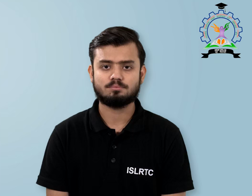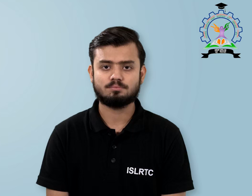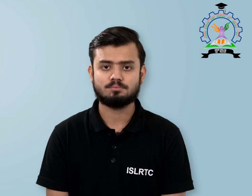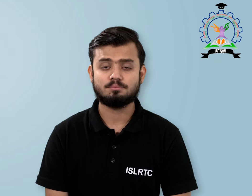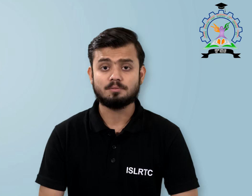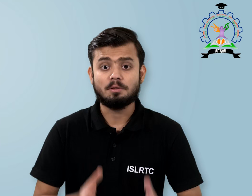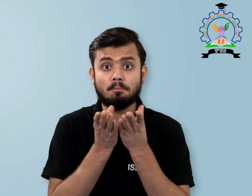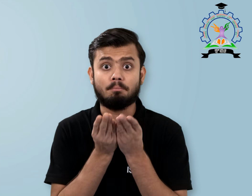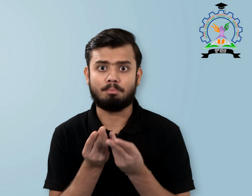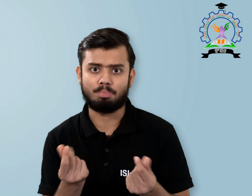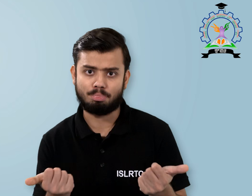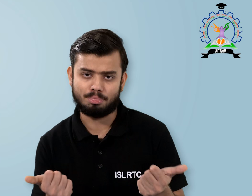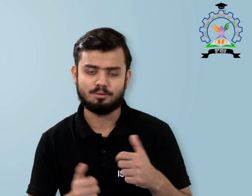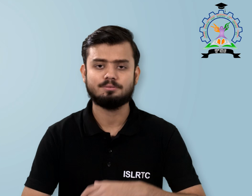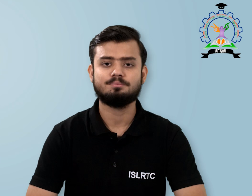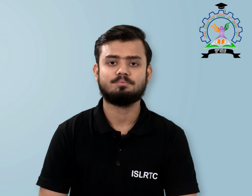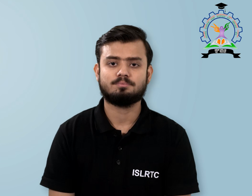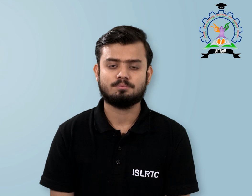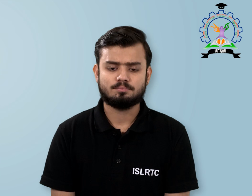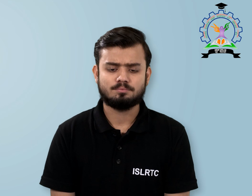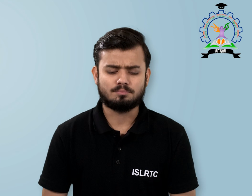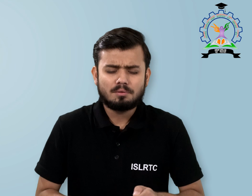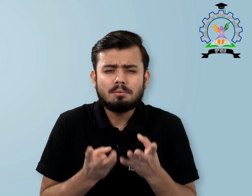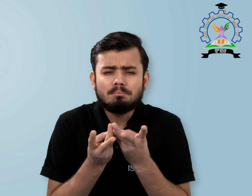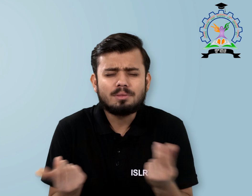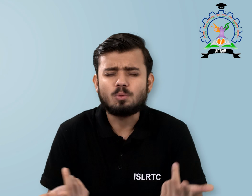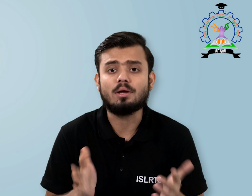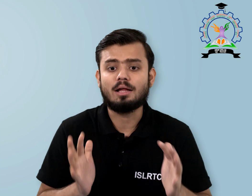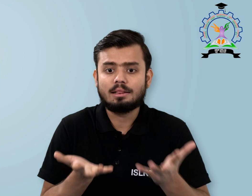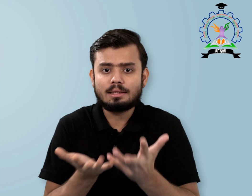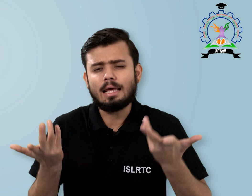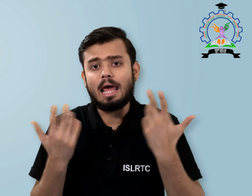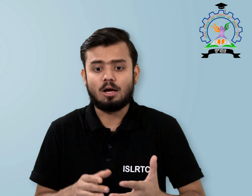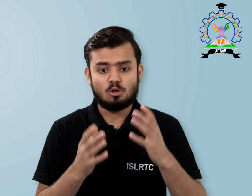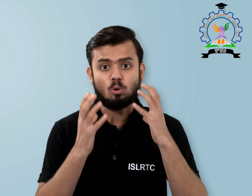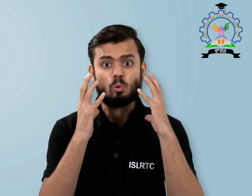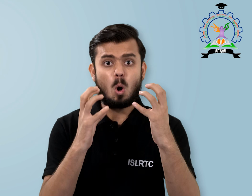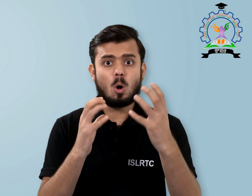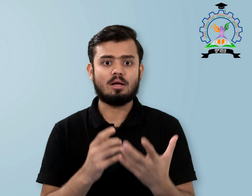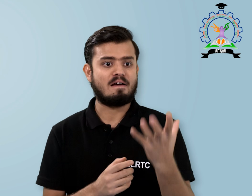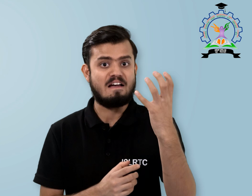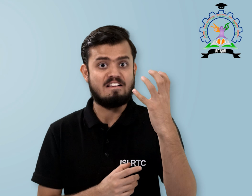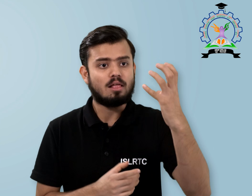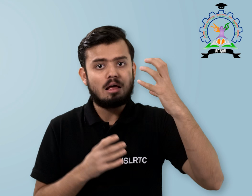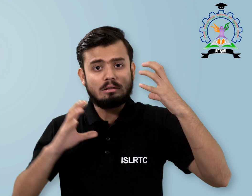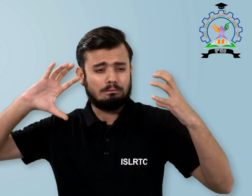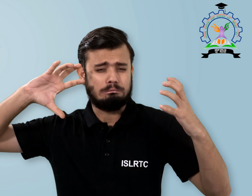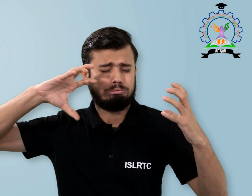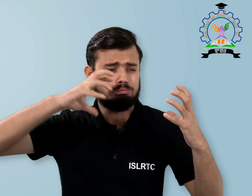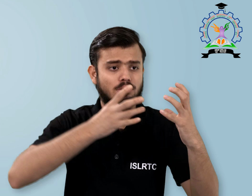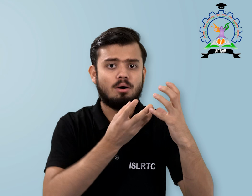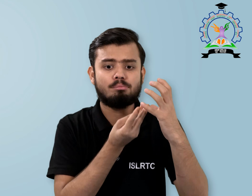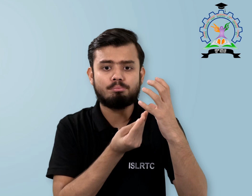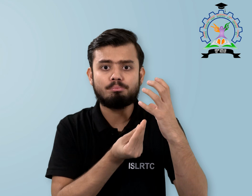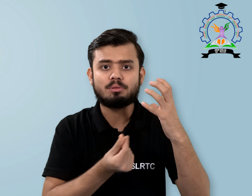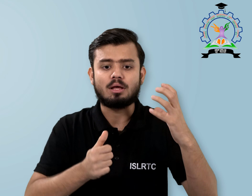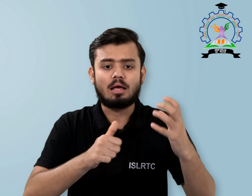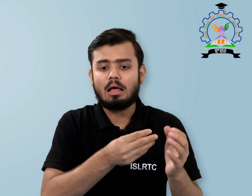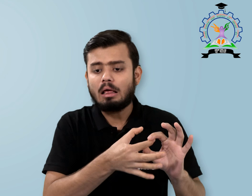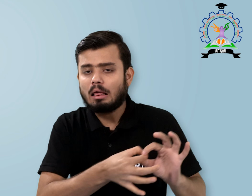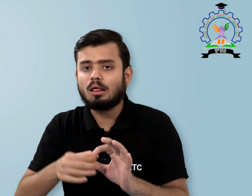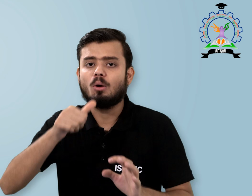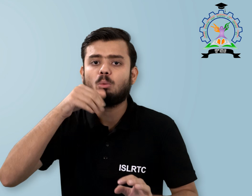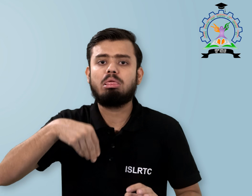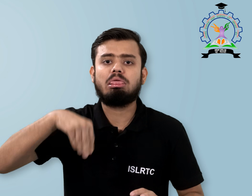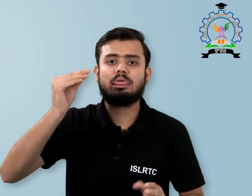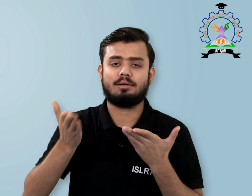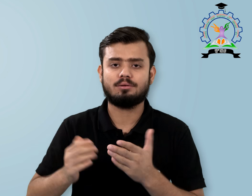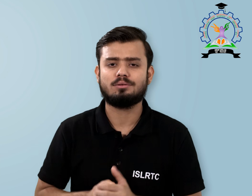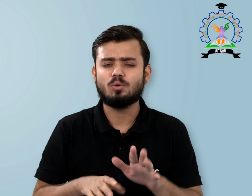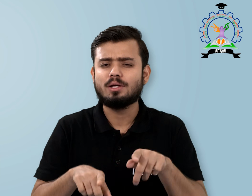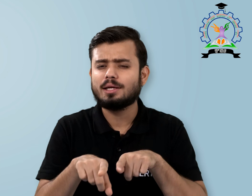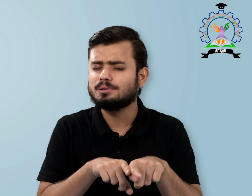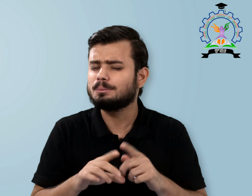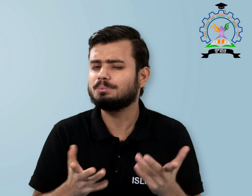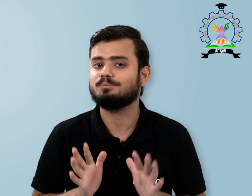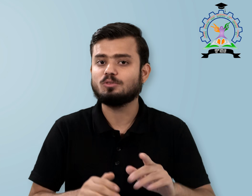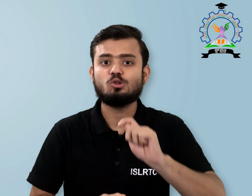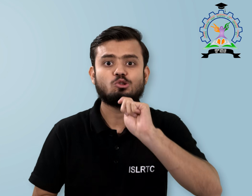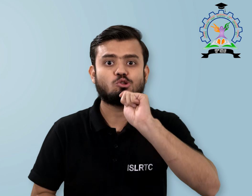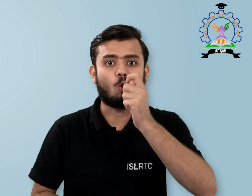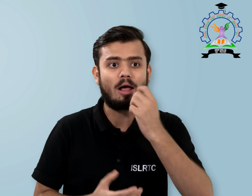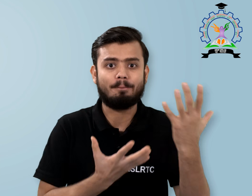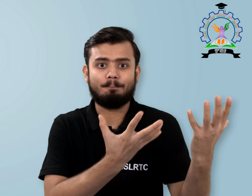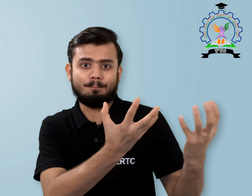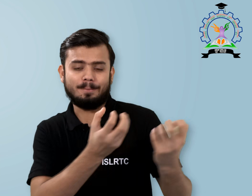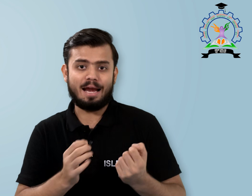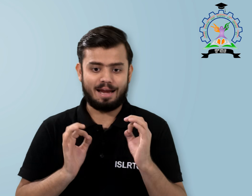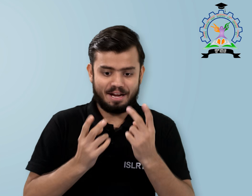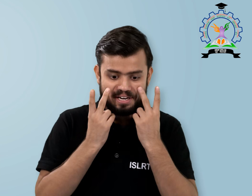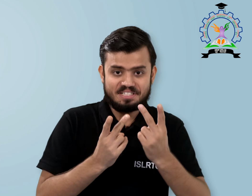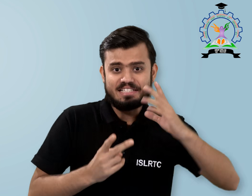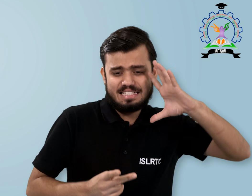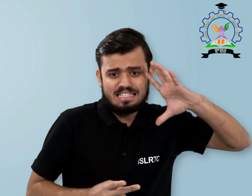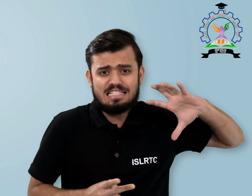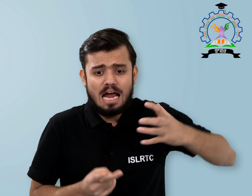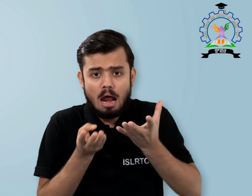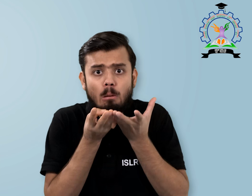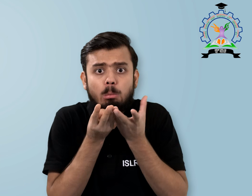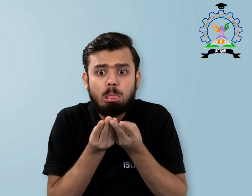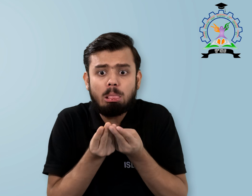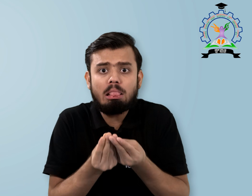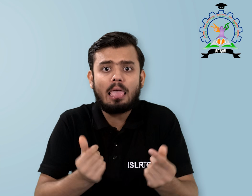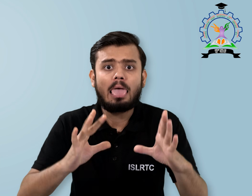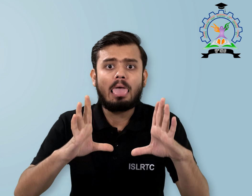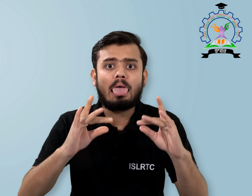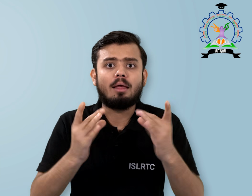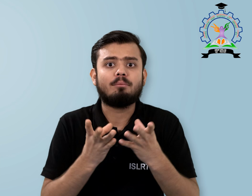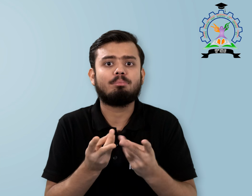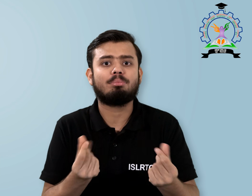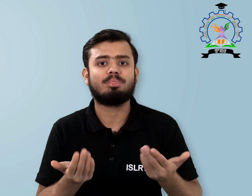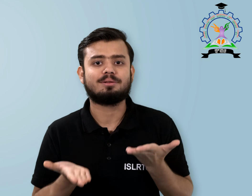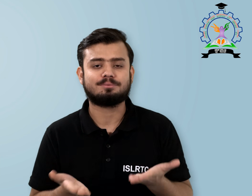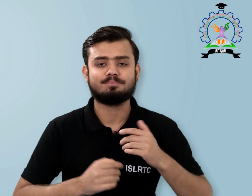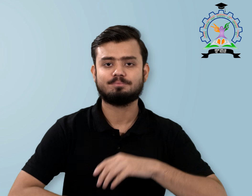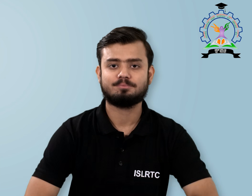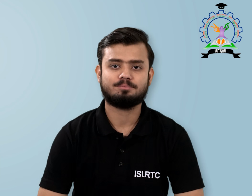Melting Melting is the process by which a solid changes into a liquid when it is heated. For example, Chocolate Melting. If you leave a piece of chocolate in the sun, it melts into a liquid form due to the heat.